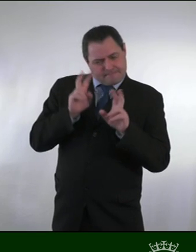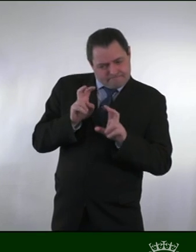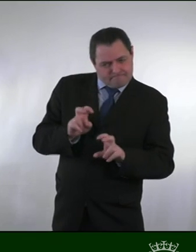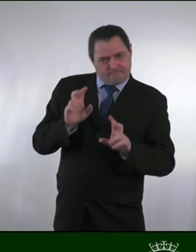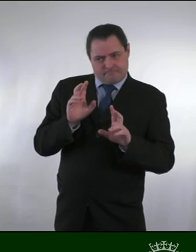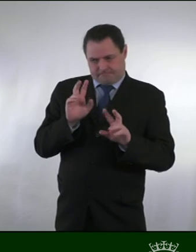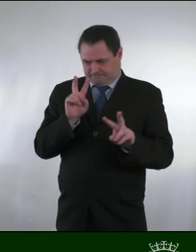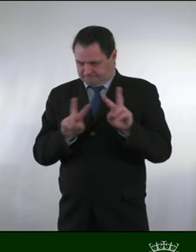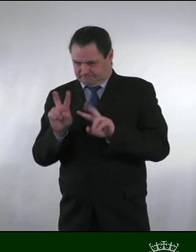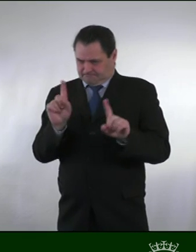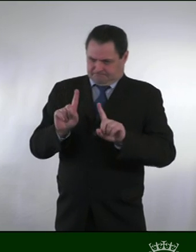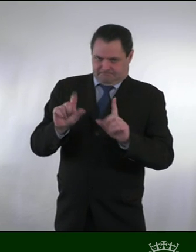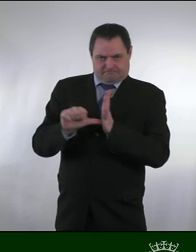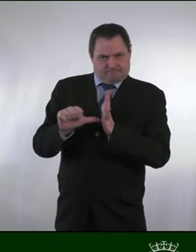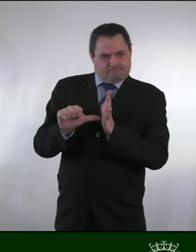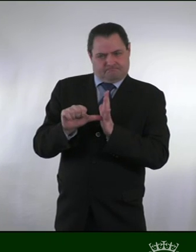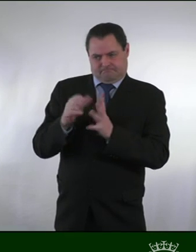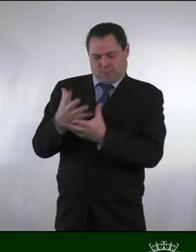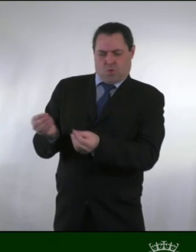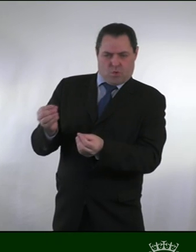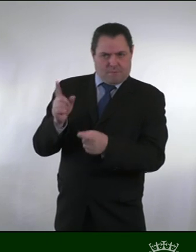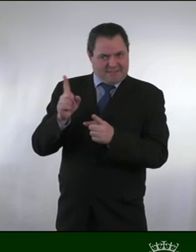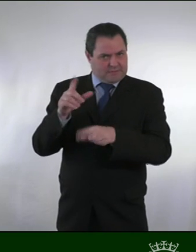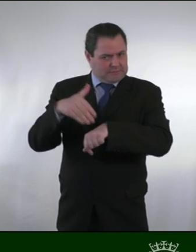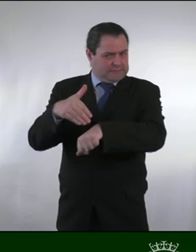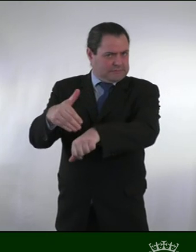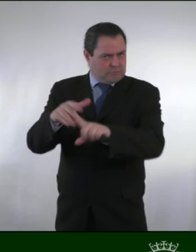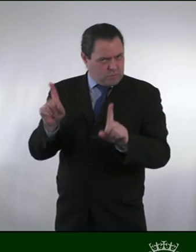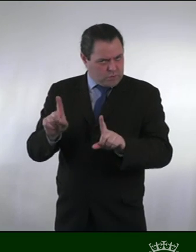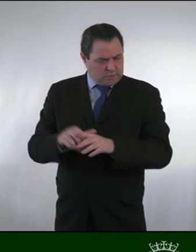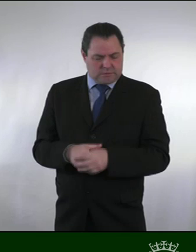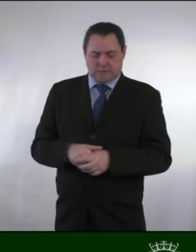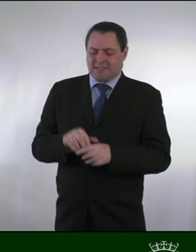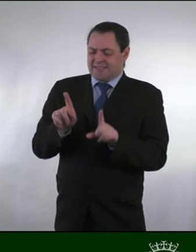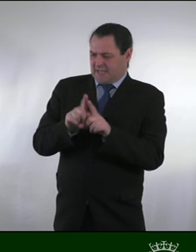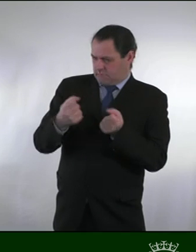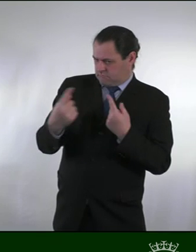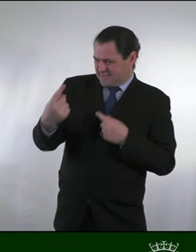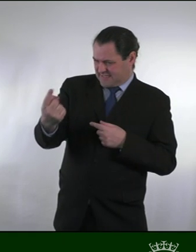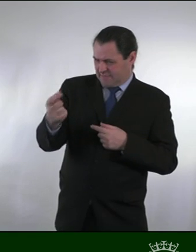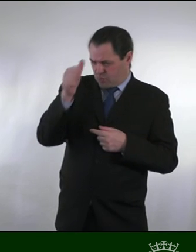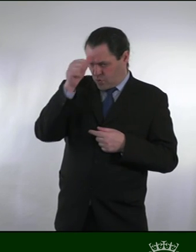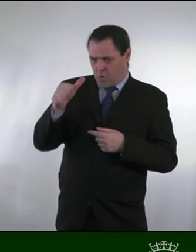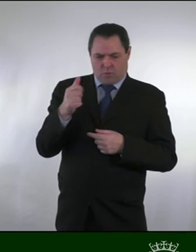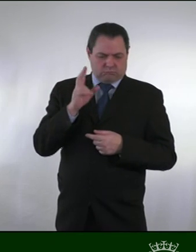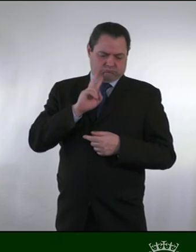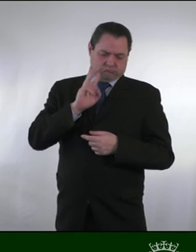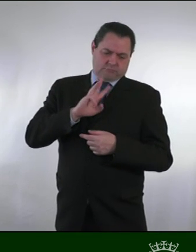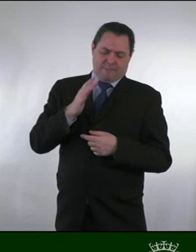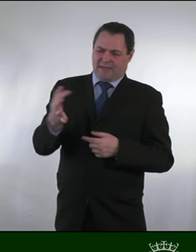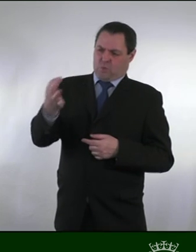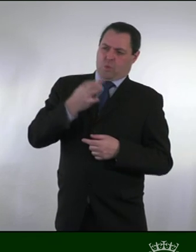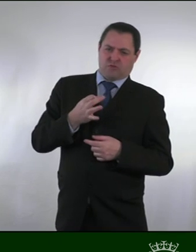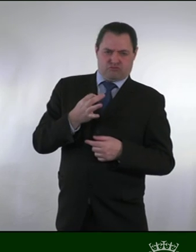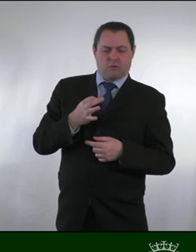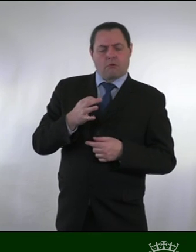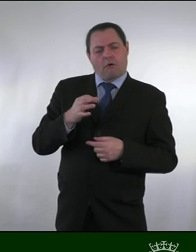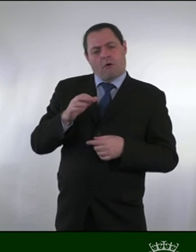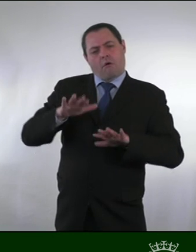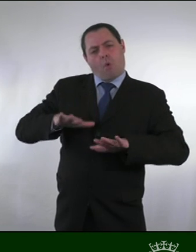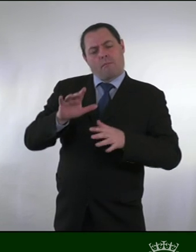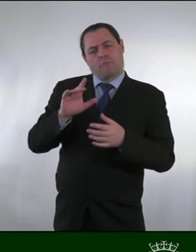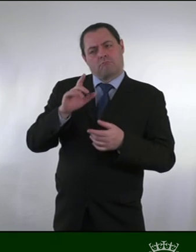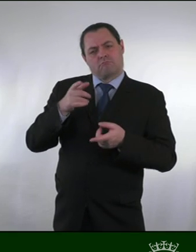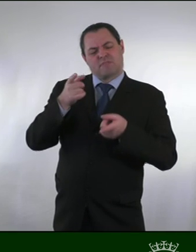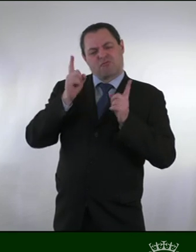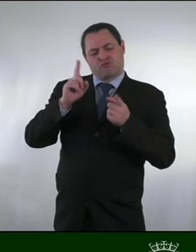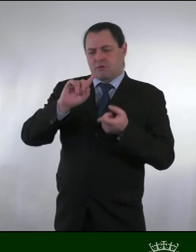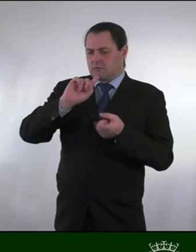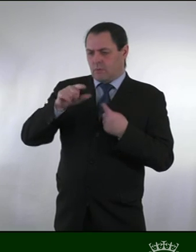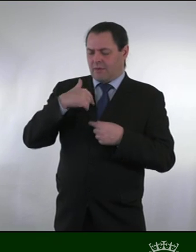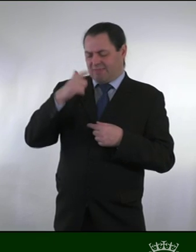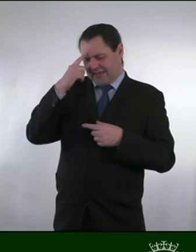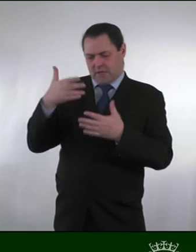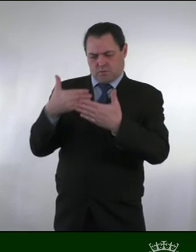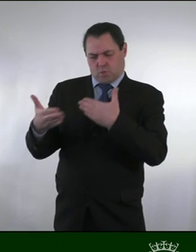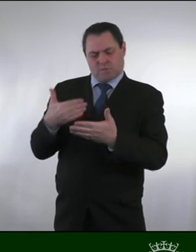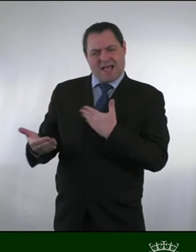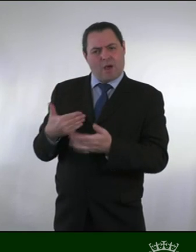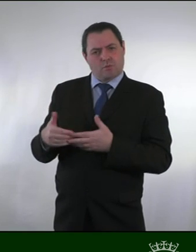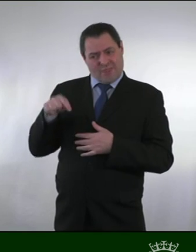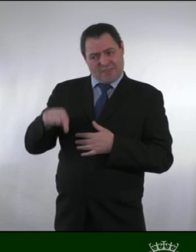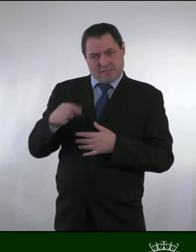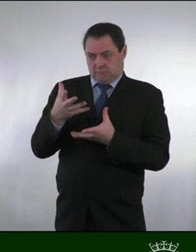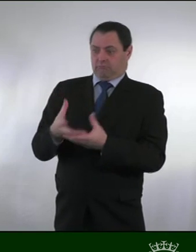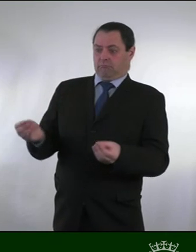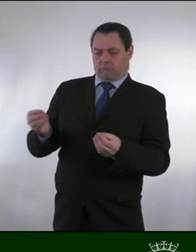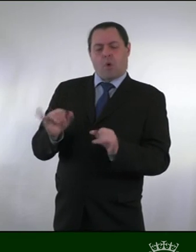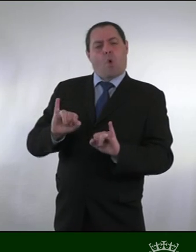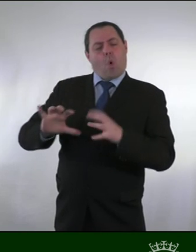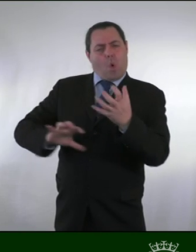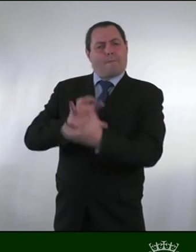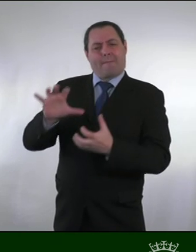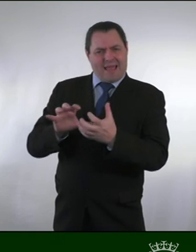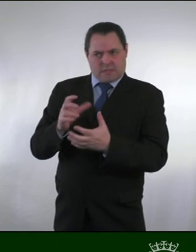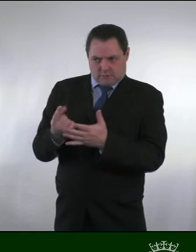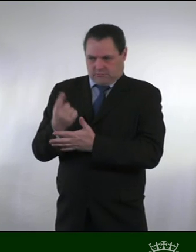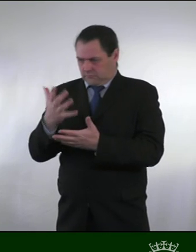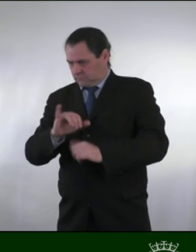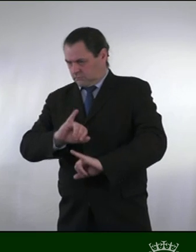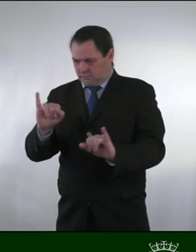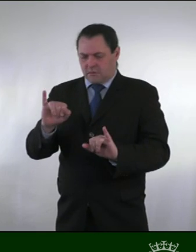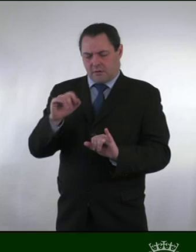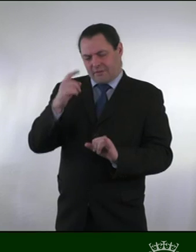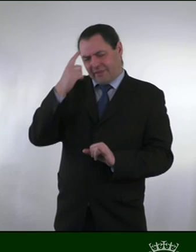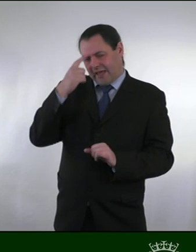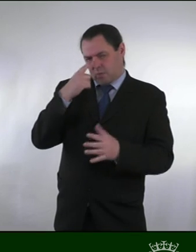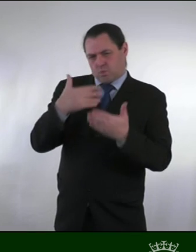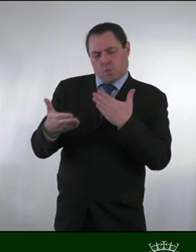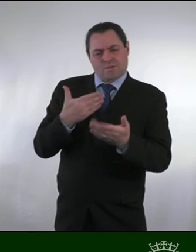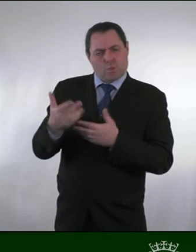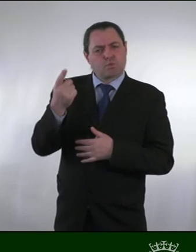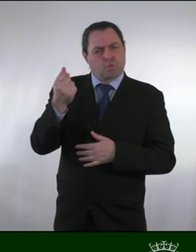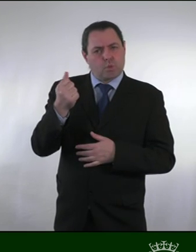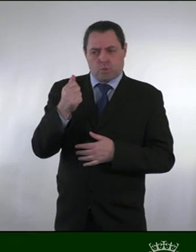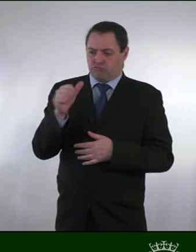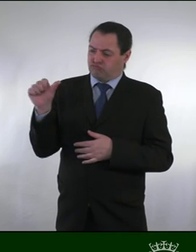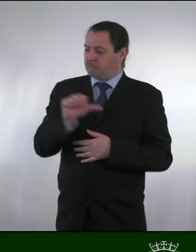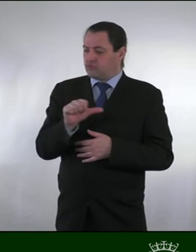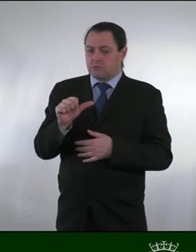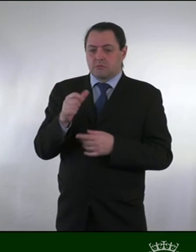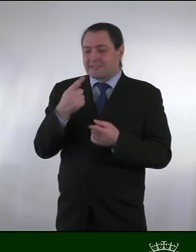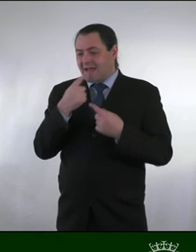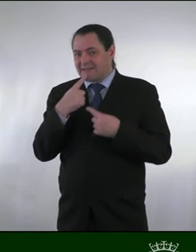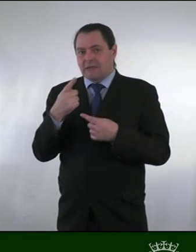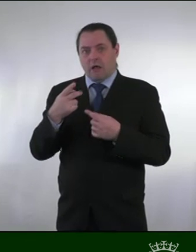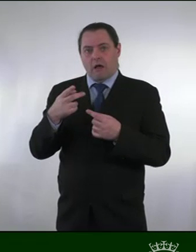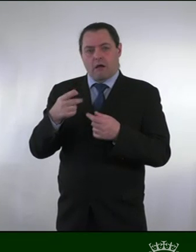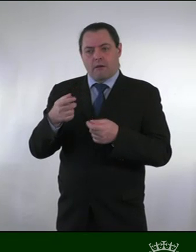As the right honourable and learned Gentleman will know from the urgent question that was held in the House only a few days ago, it believes that it will be able to rectify the results of this complex incident, and it hopes very much that it will be able to restore the data in question.